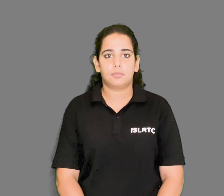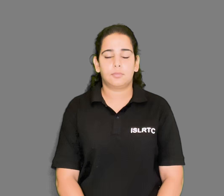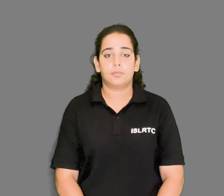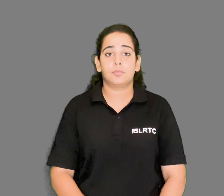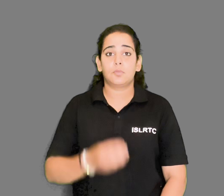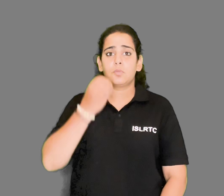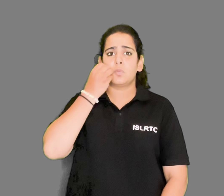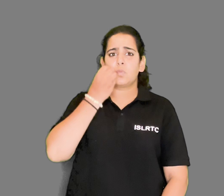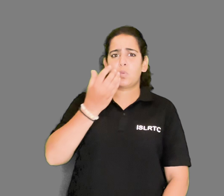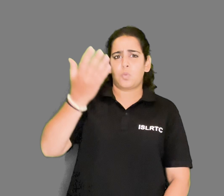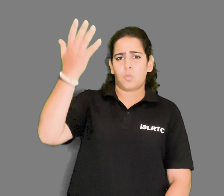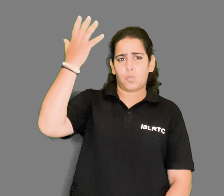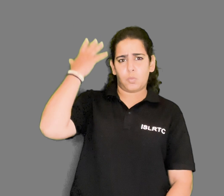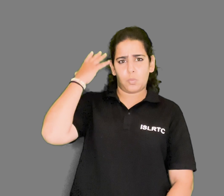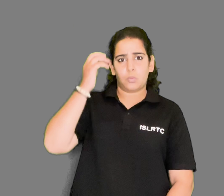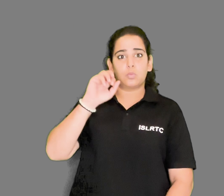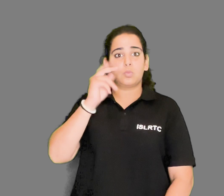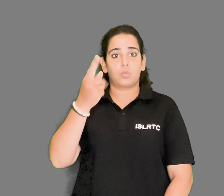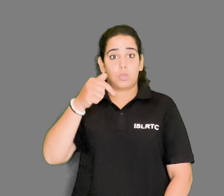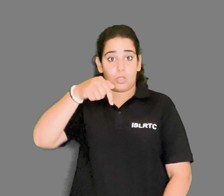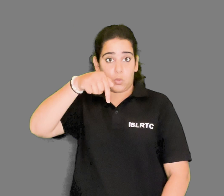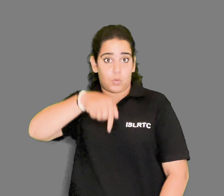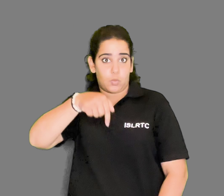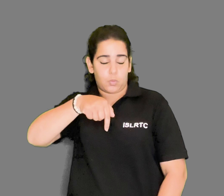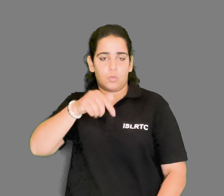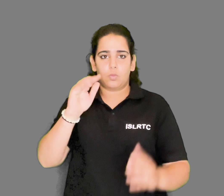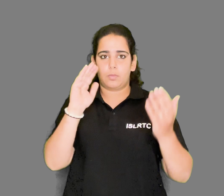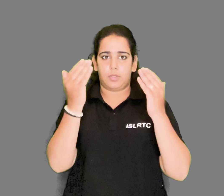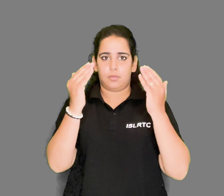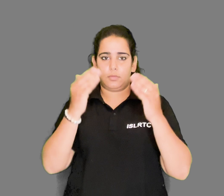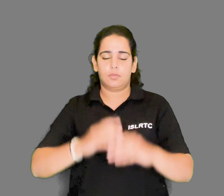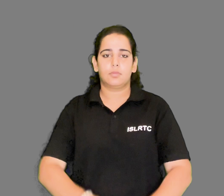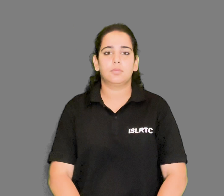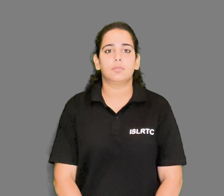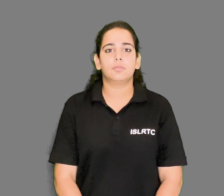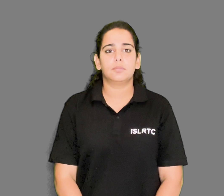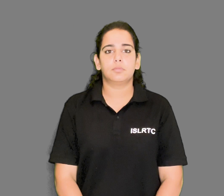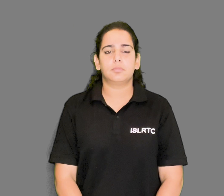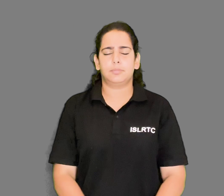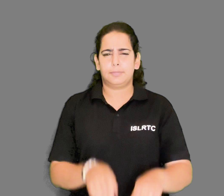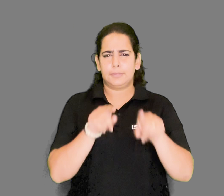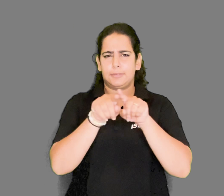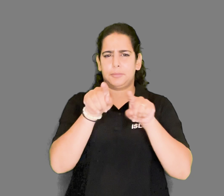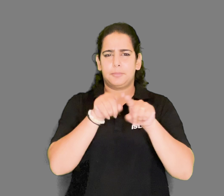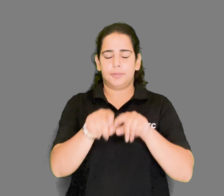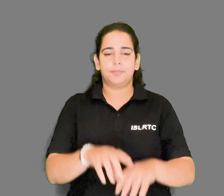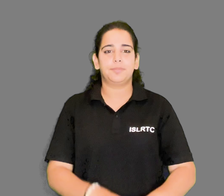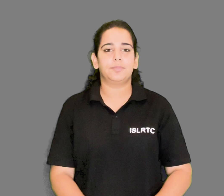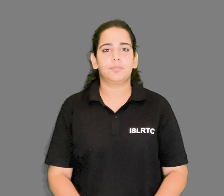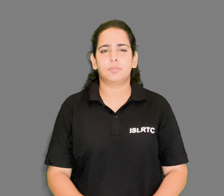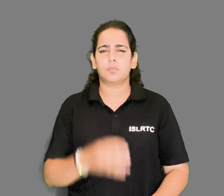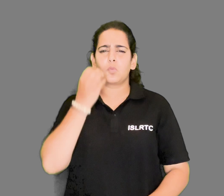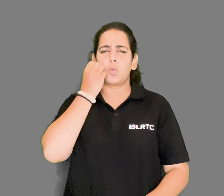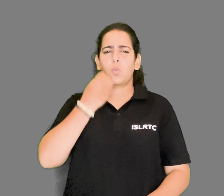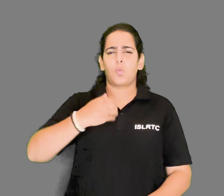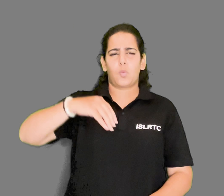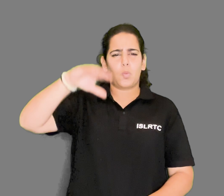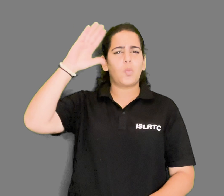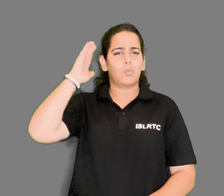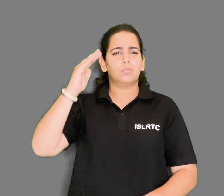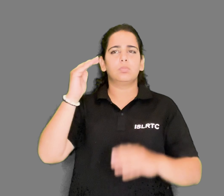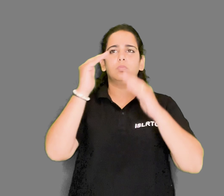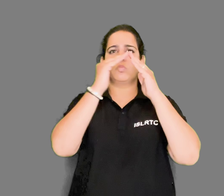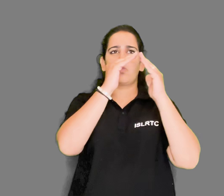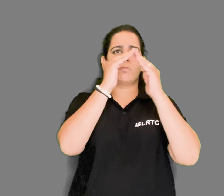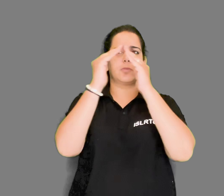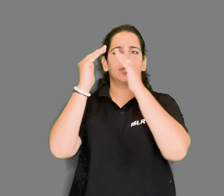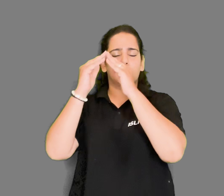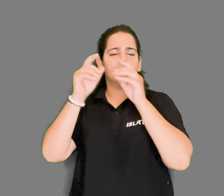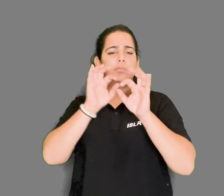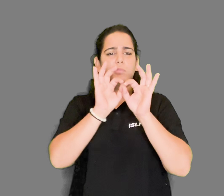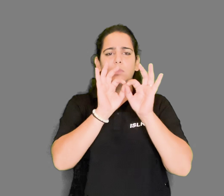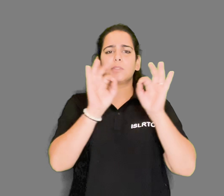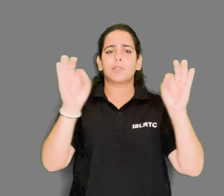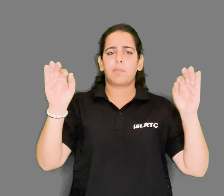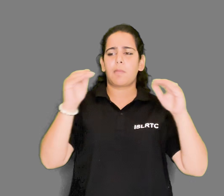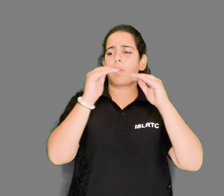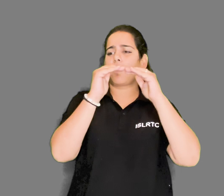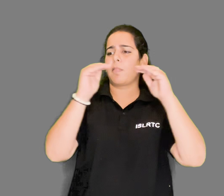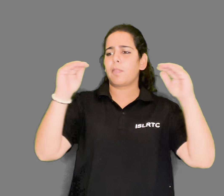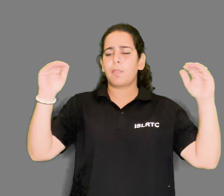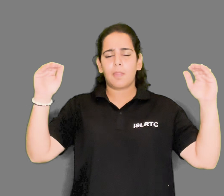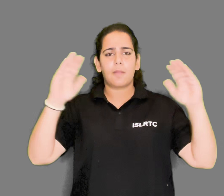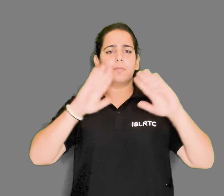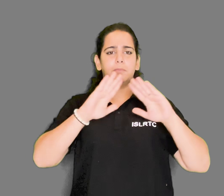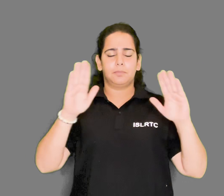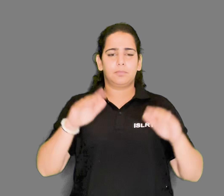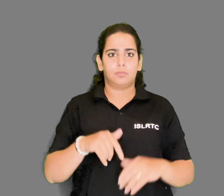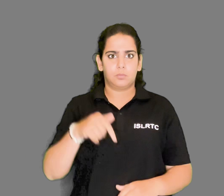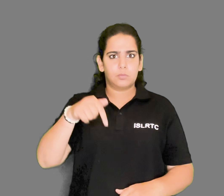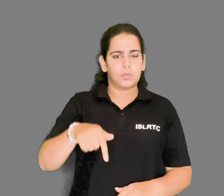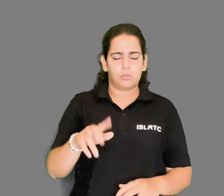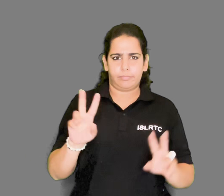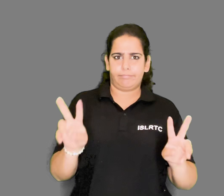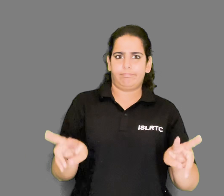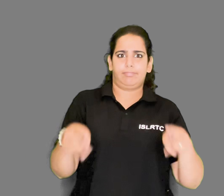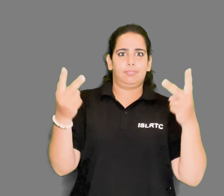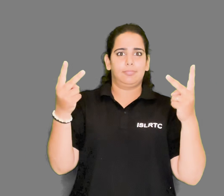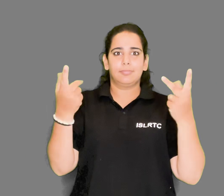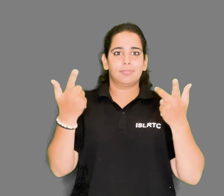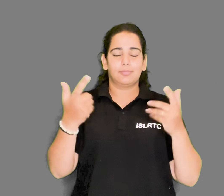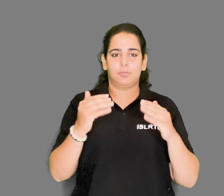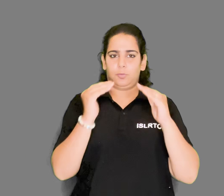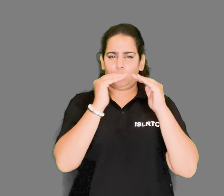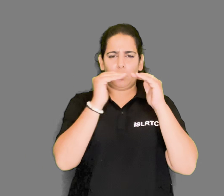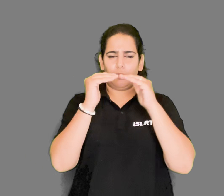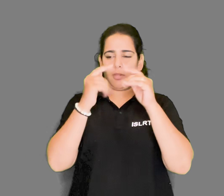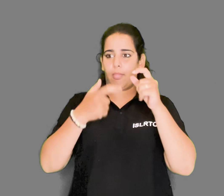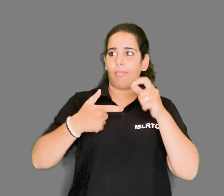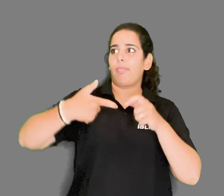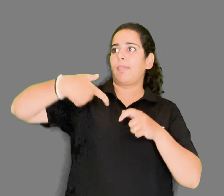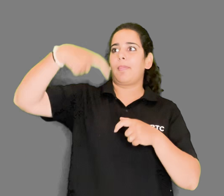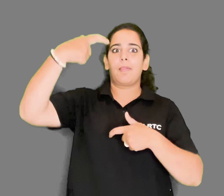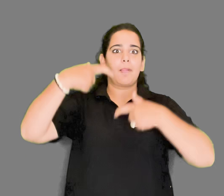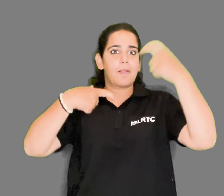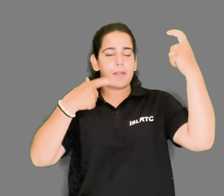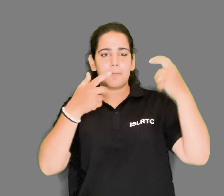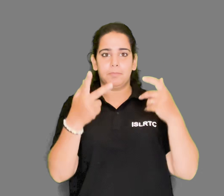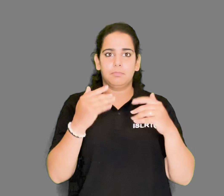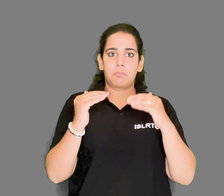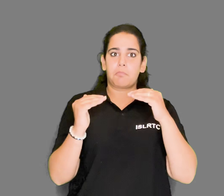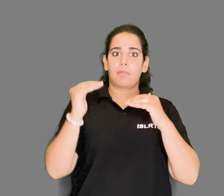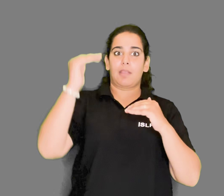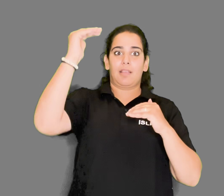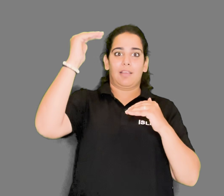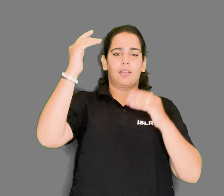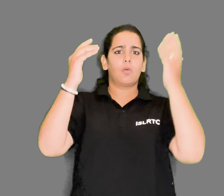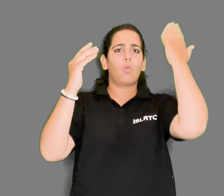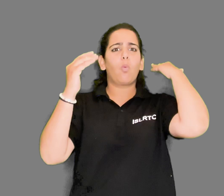Urban Renewal The process of redeveloping or rehabilitating urban areas to improve living conditions, often involving infrastructure upgrades and community revitalization